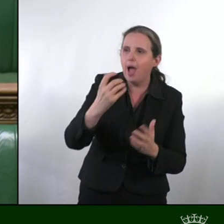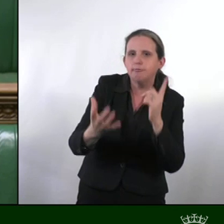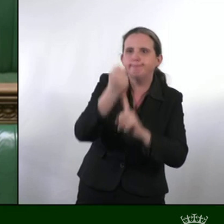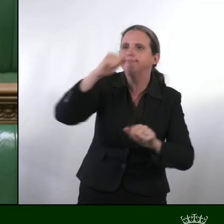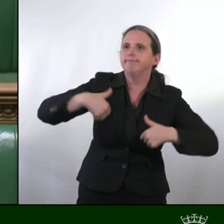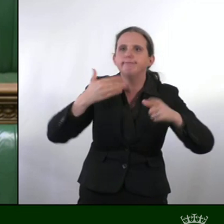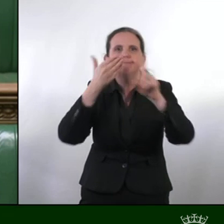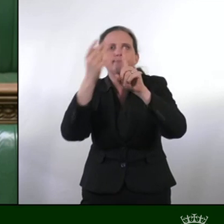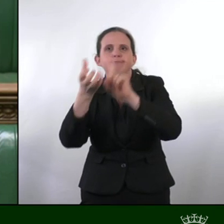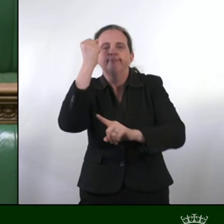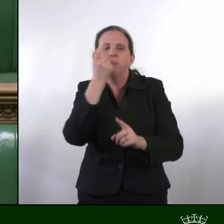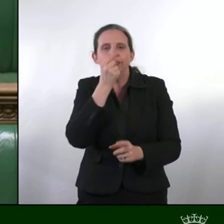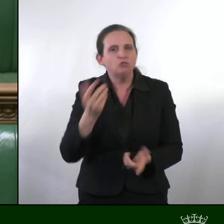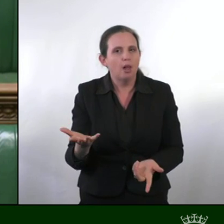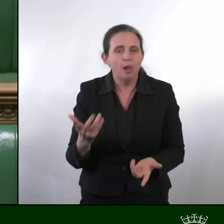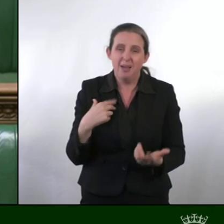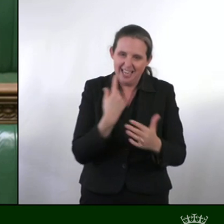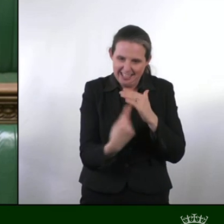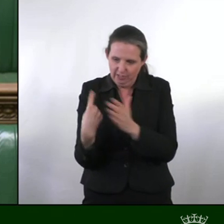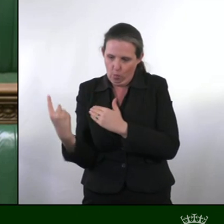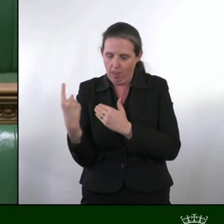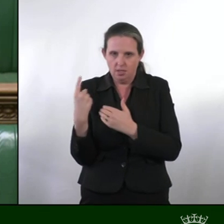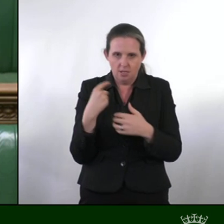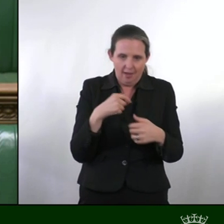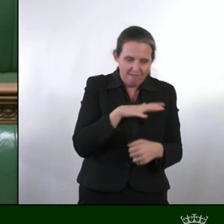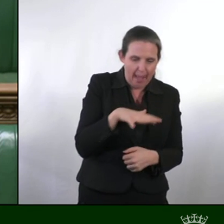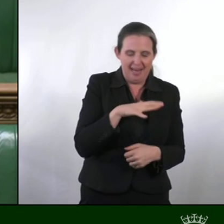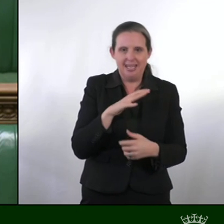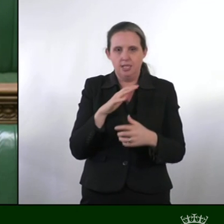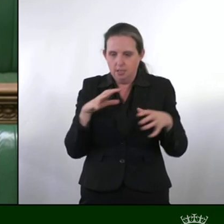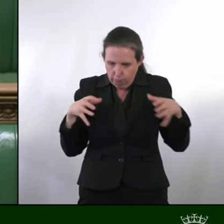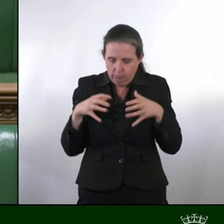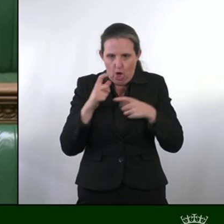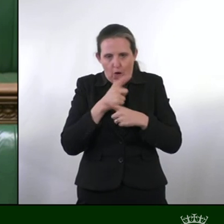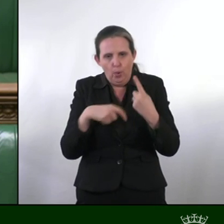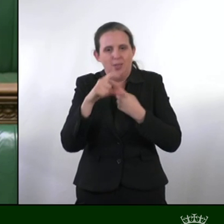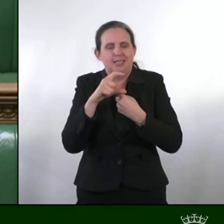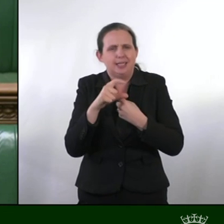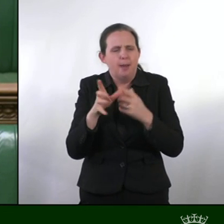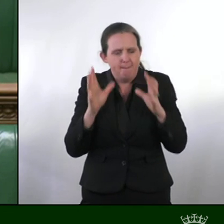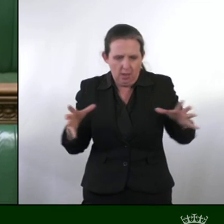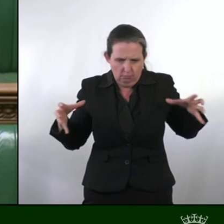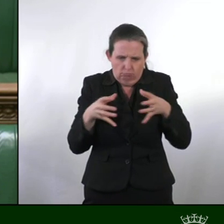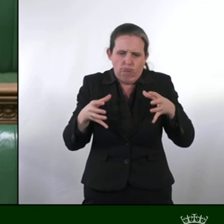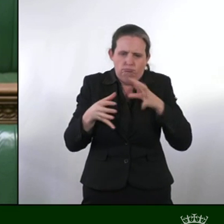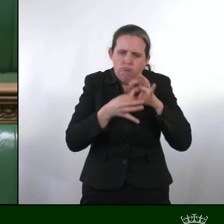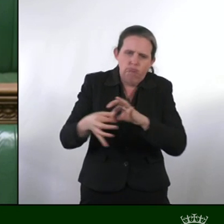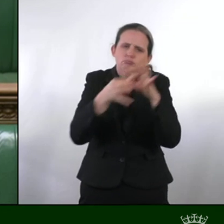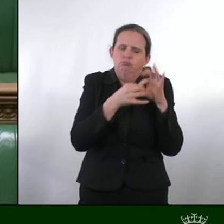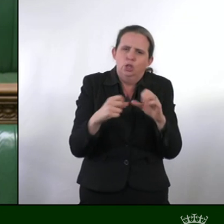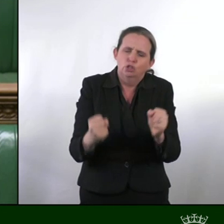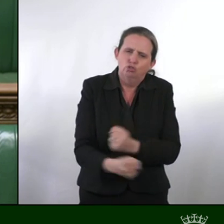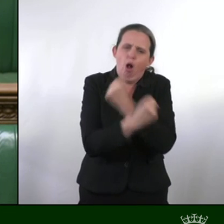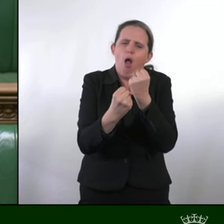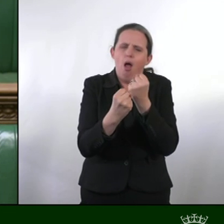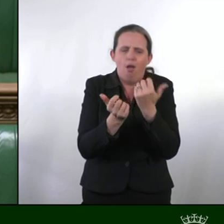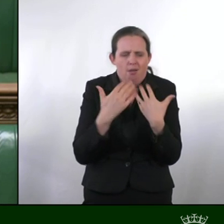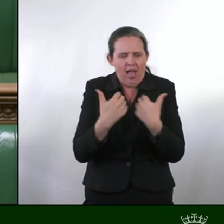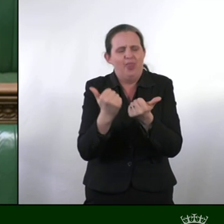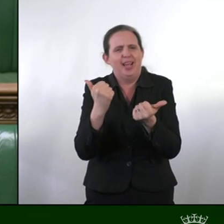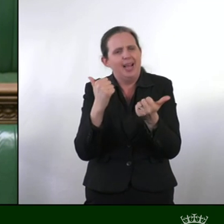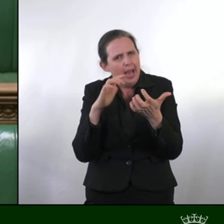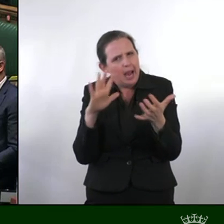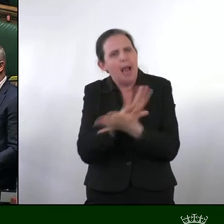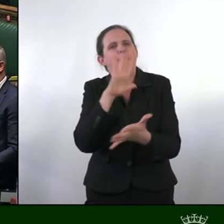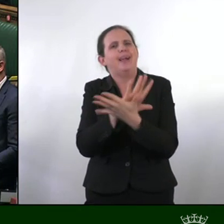But it is the individual, the family and the community that must become stronger, healthier and happier as a result.